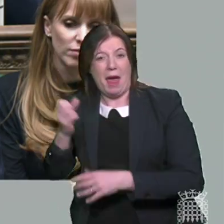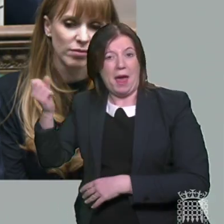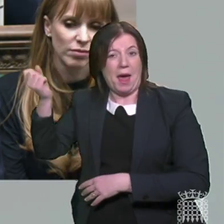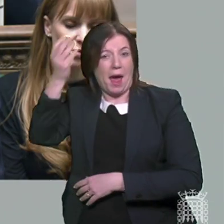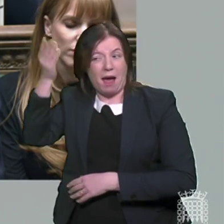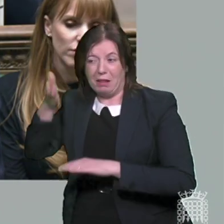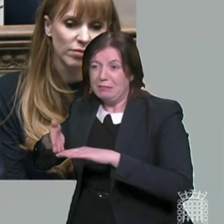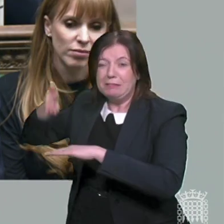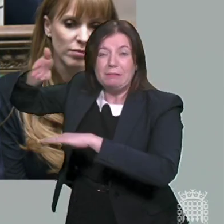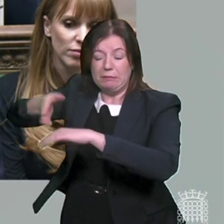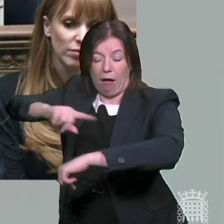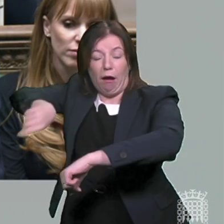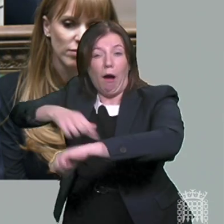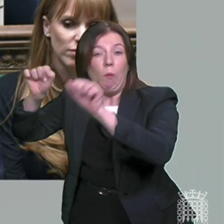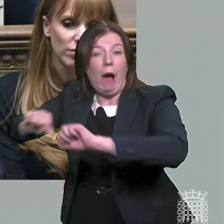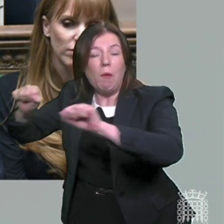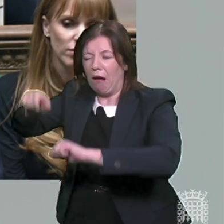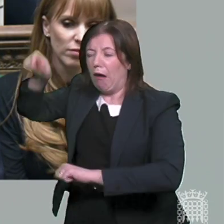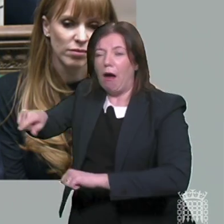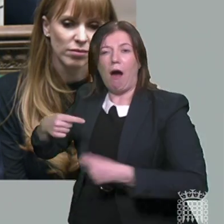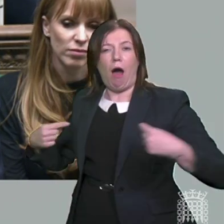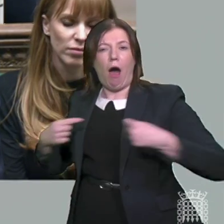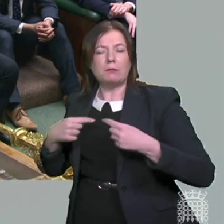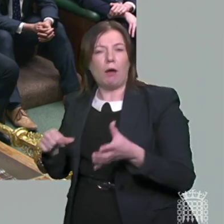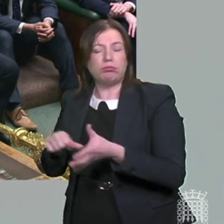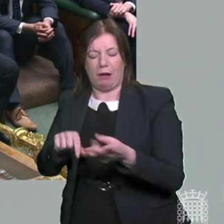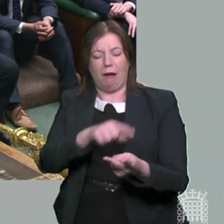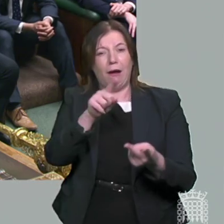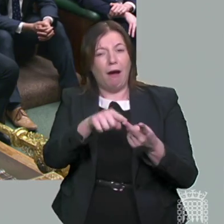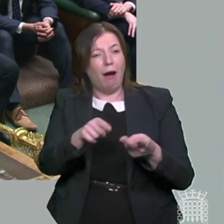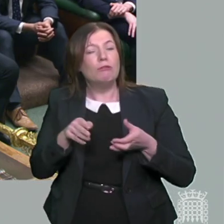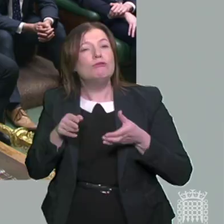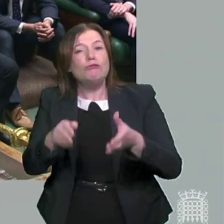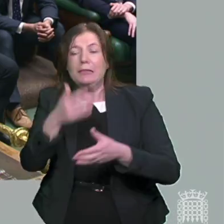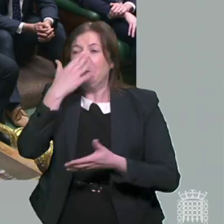He cannot say when the prison system will keep streets safe again.